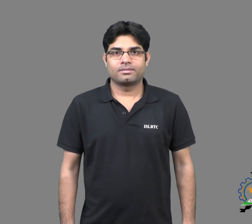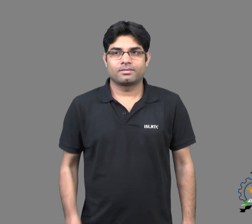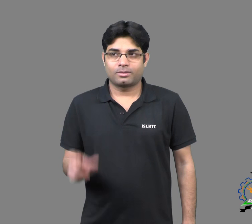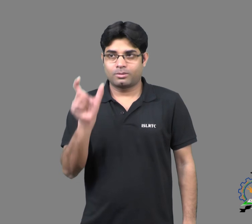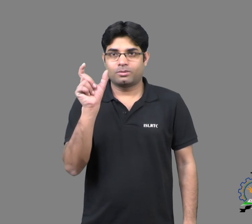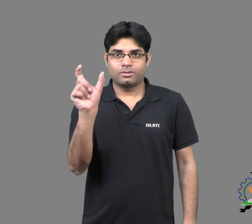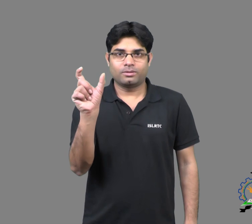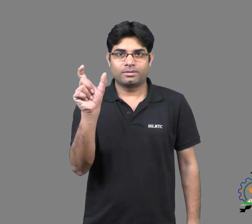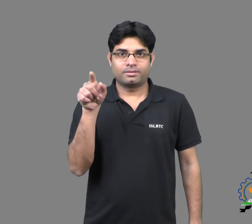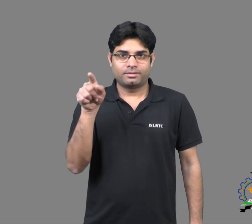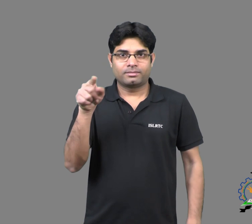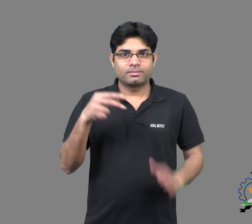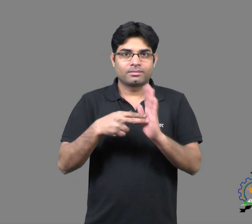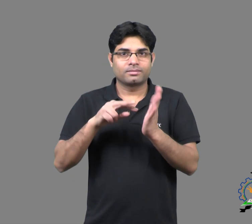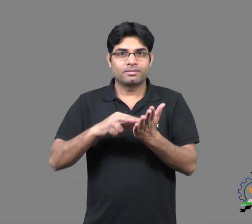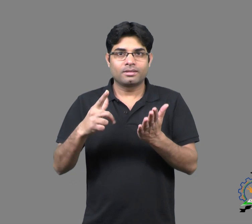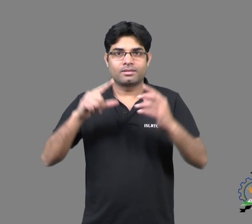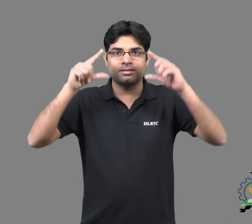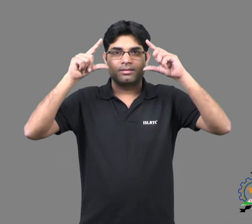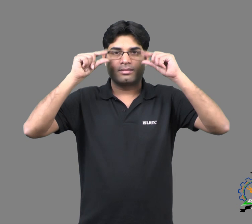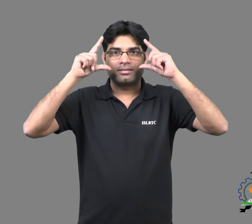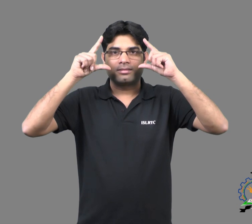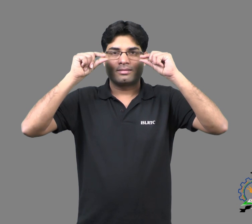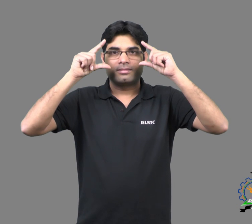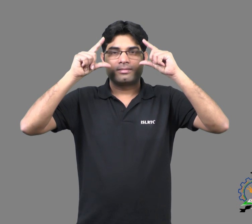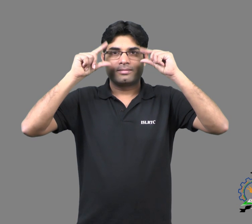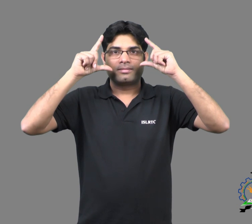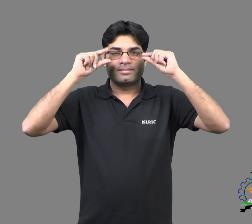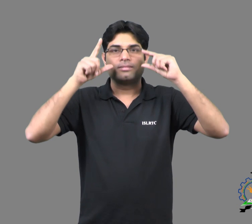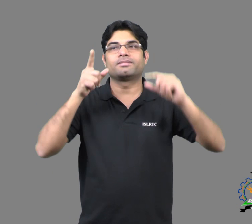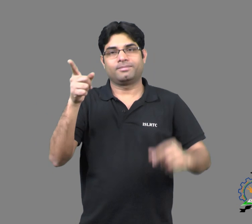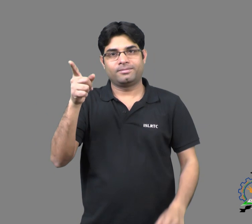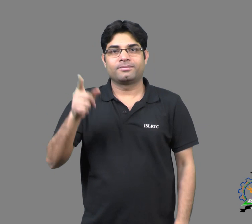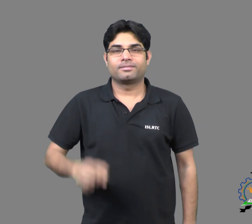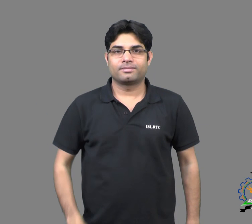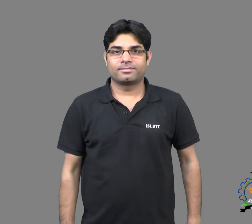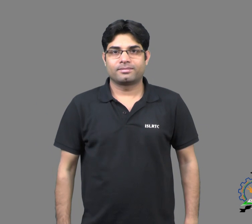Blink